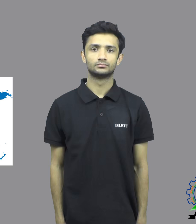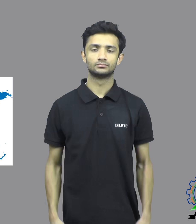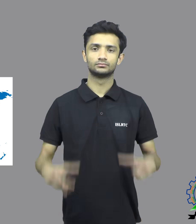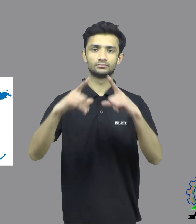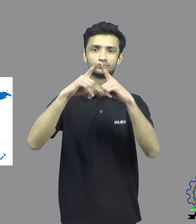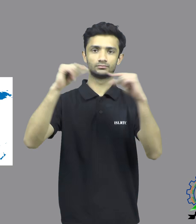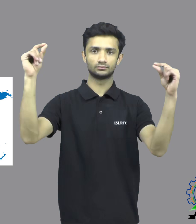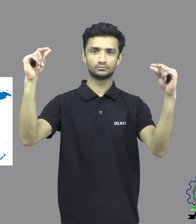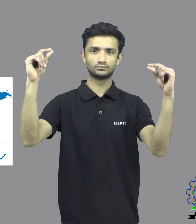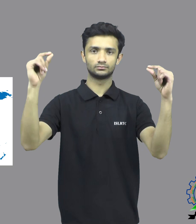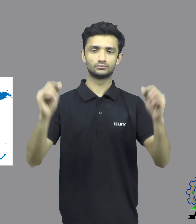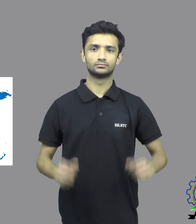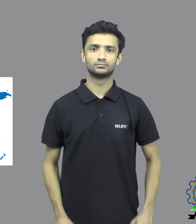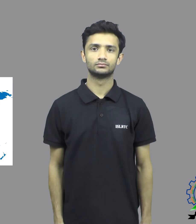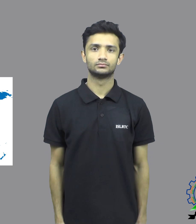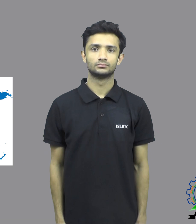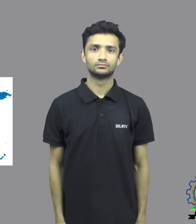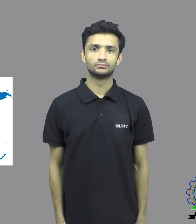Japan